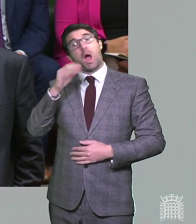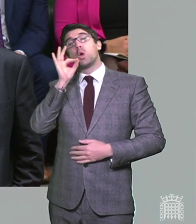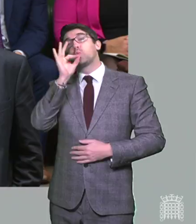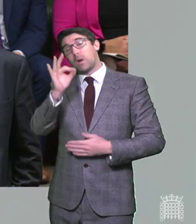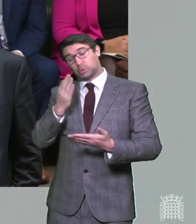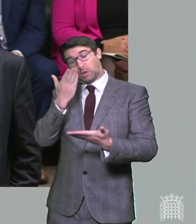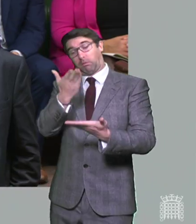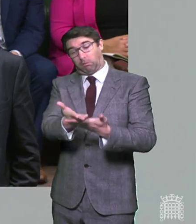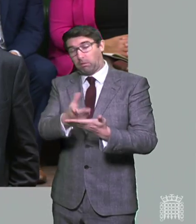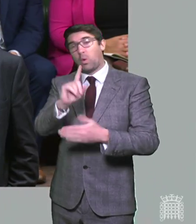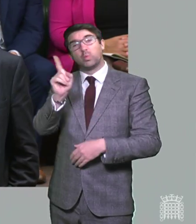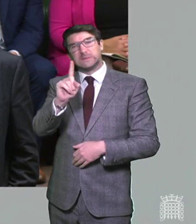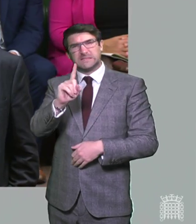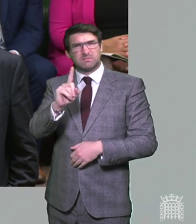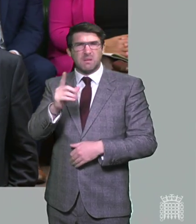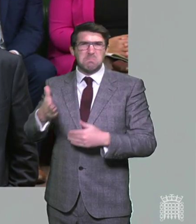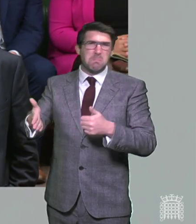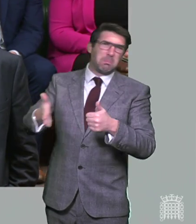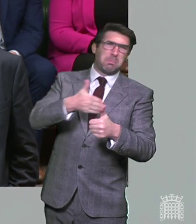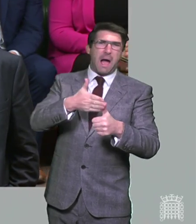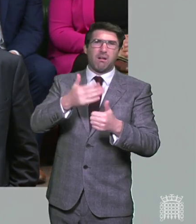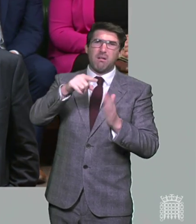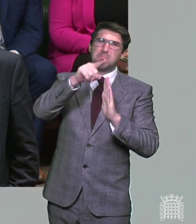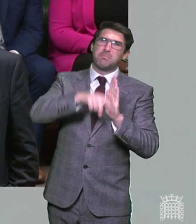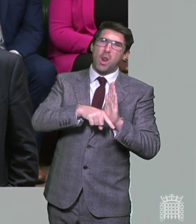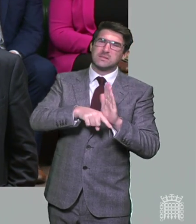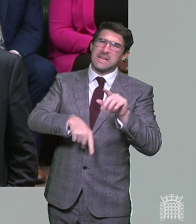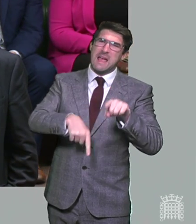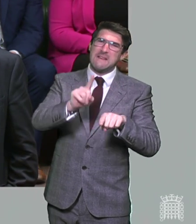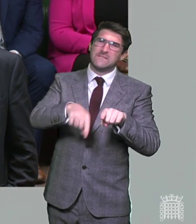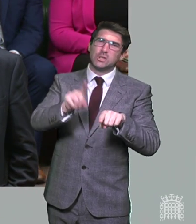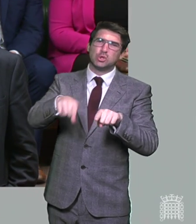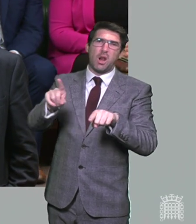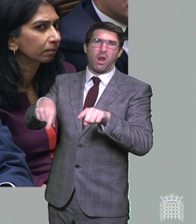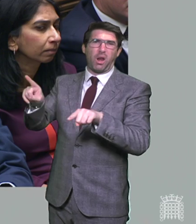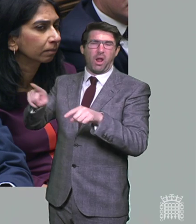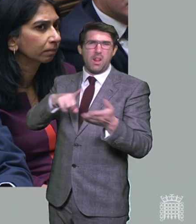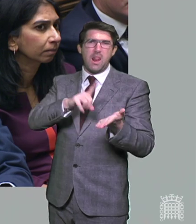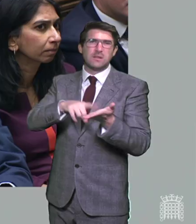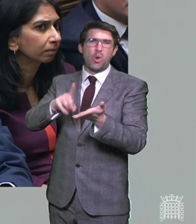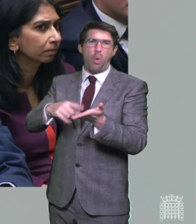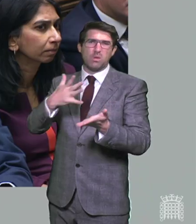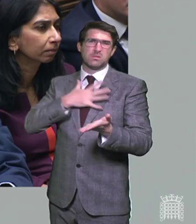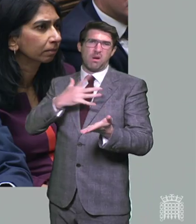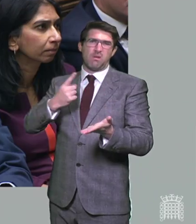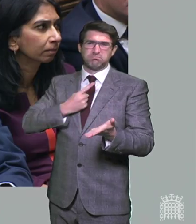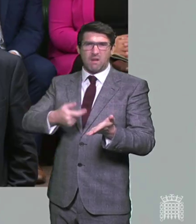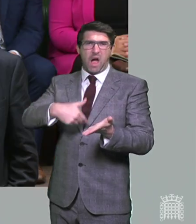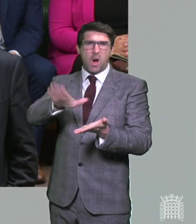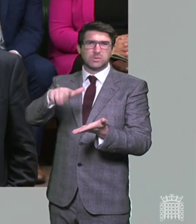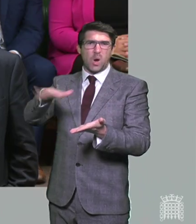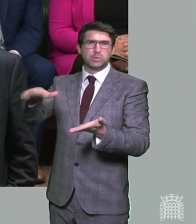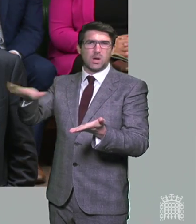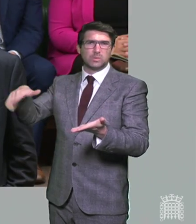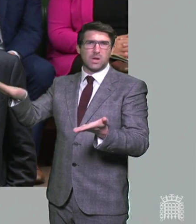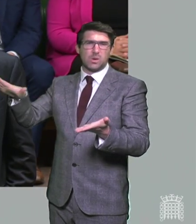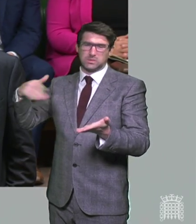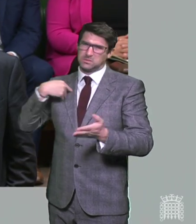Can the Prime Minister reassure the 11 million private renters in this country that she will fulfil that commitment?